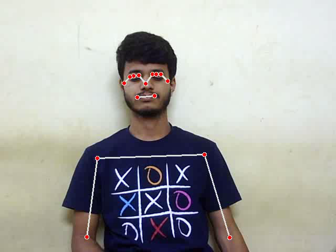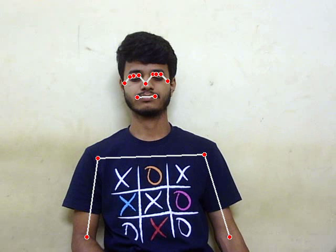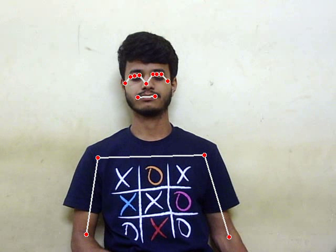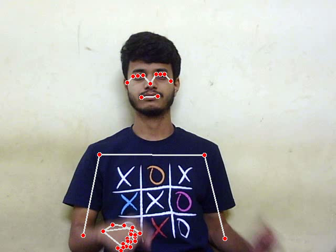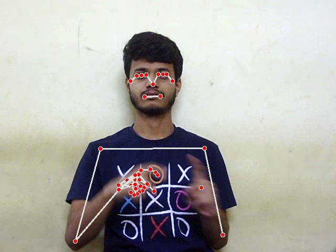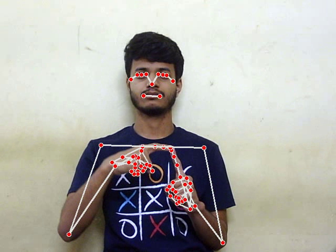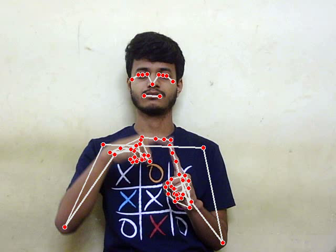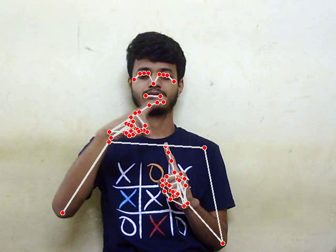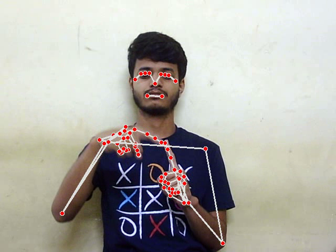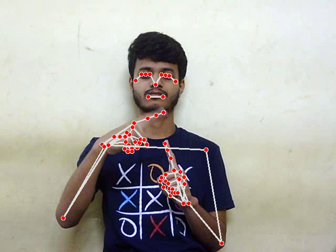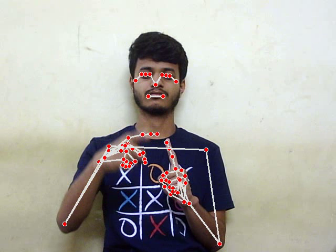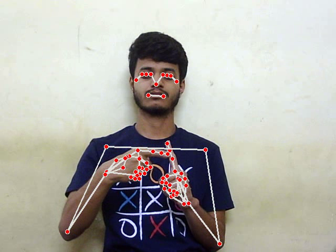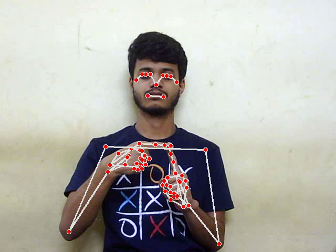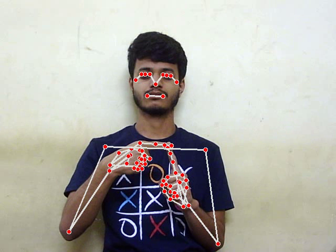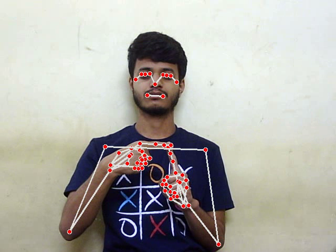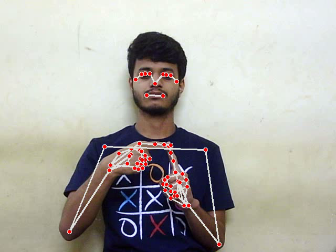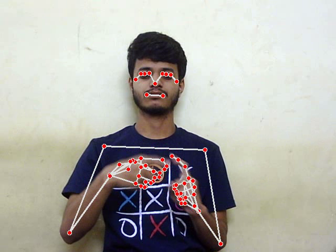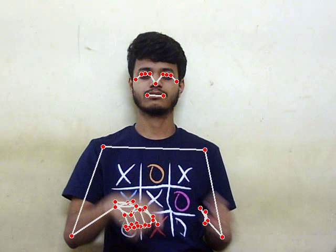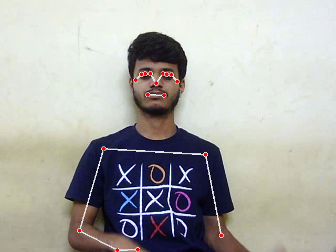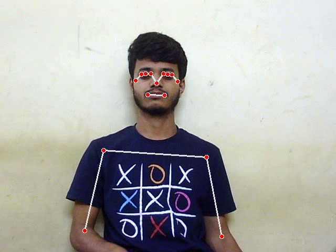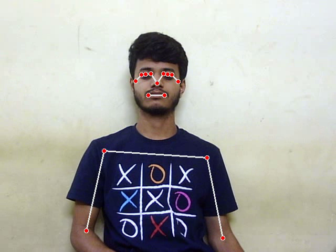when